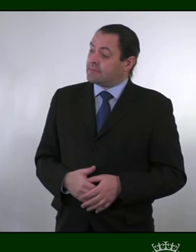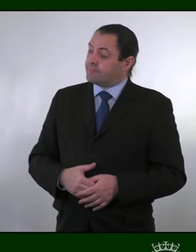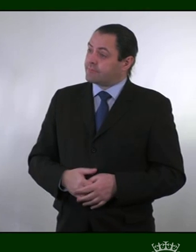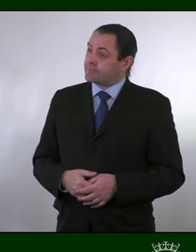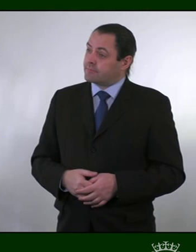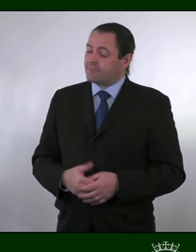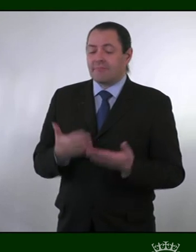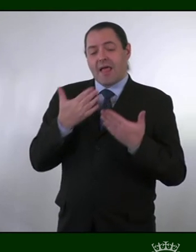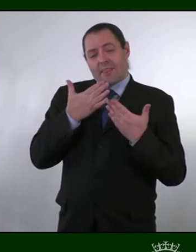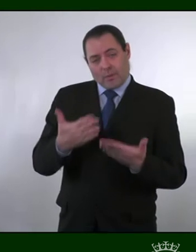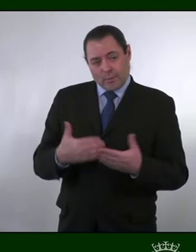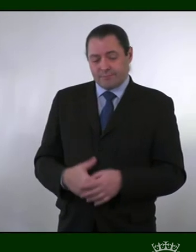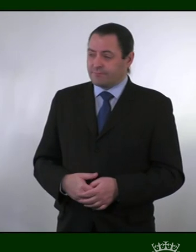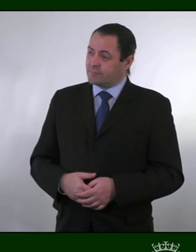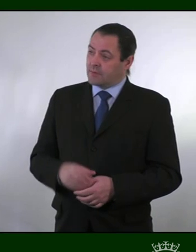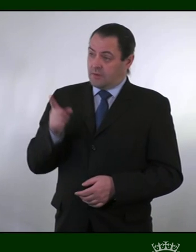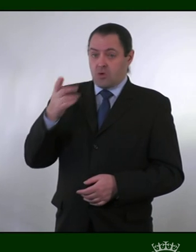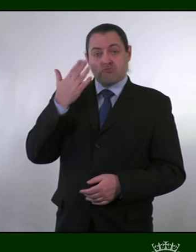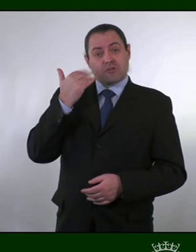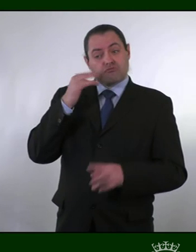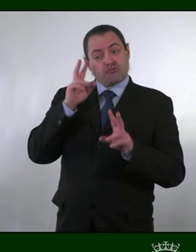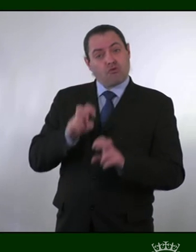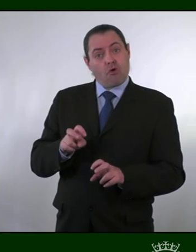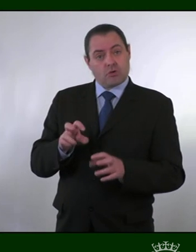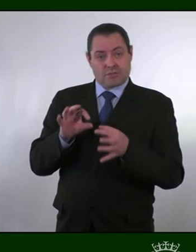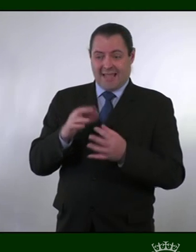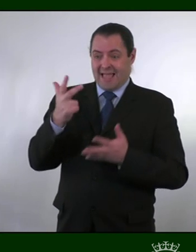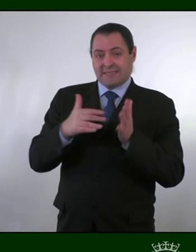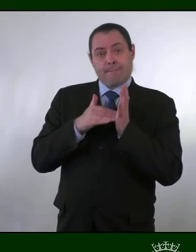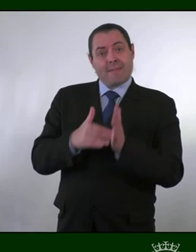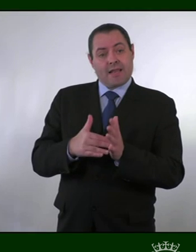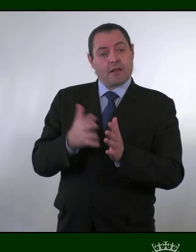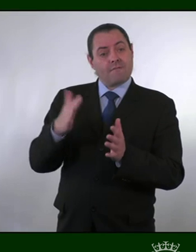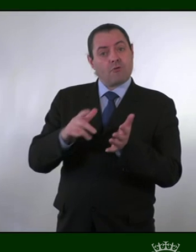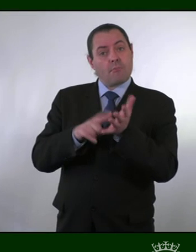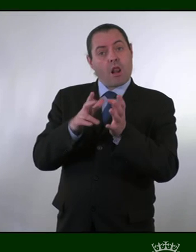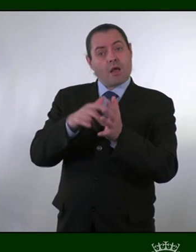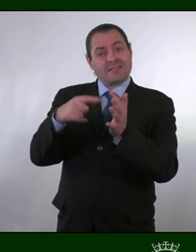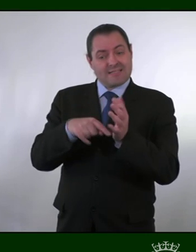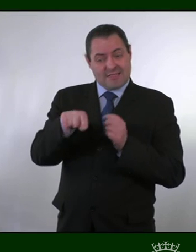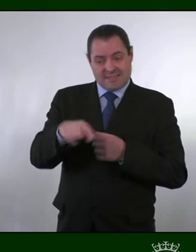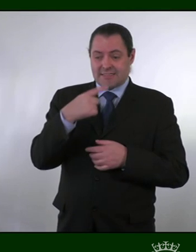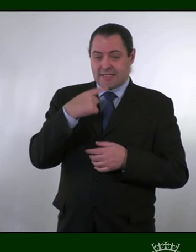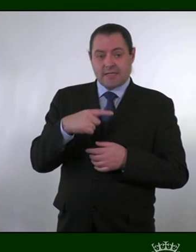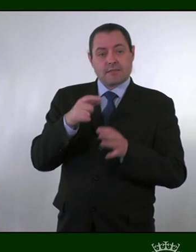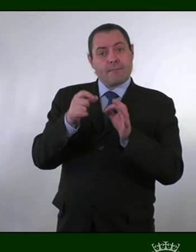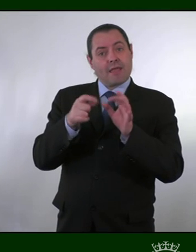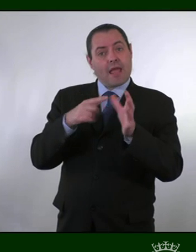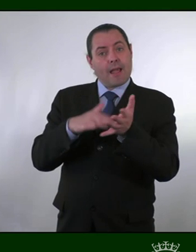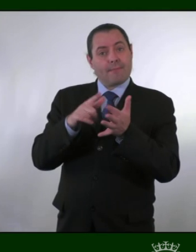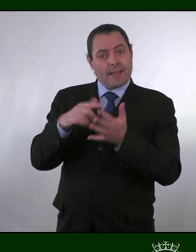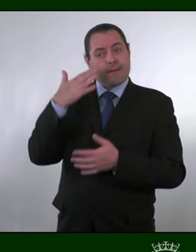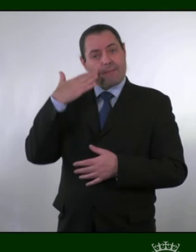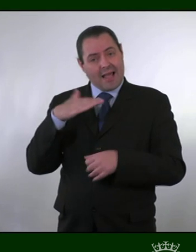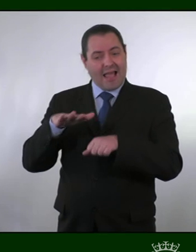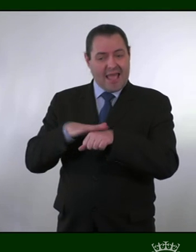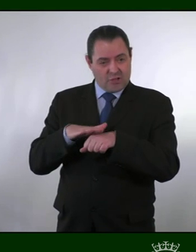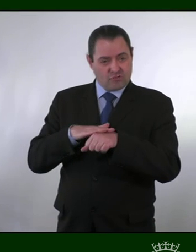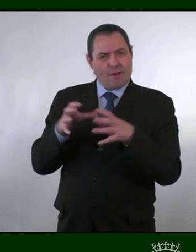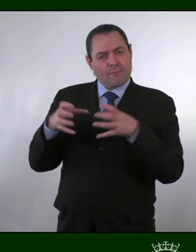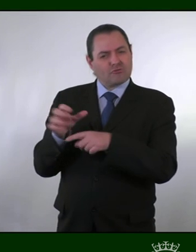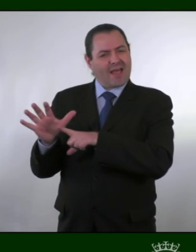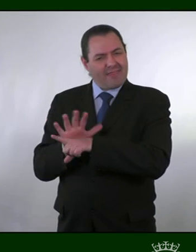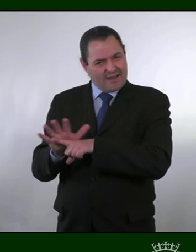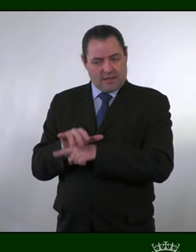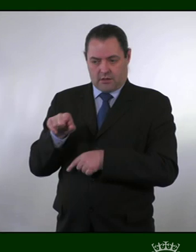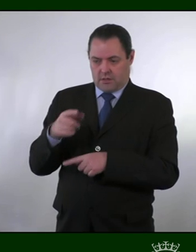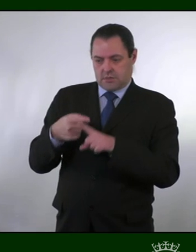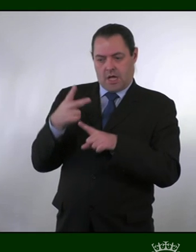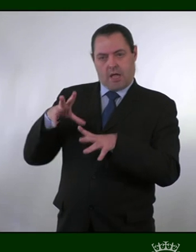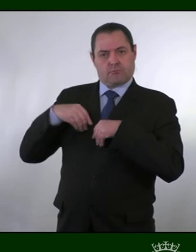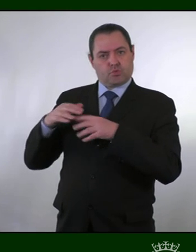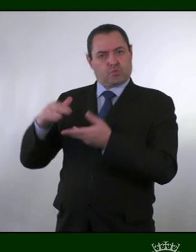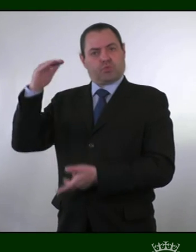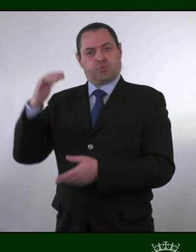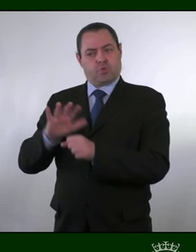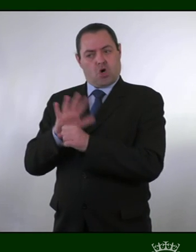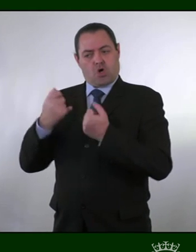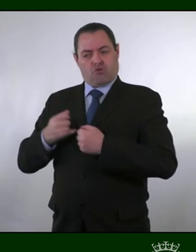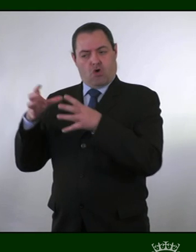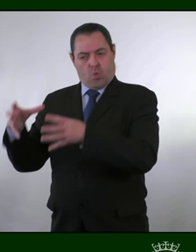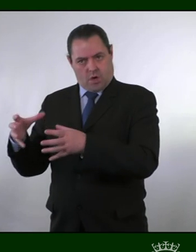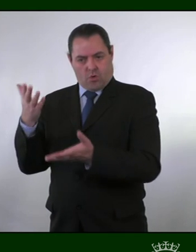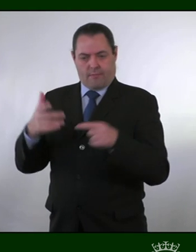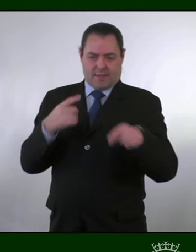Bambos CharalambousA recent study of 18 million people in The Lancet shows that black, Asian and minority ethnic people are twice as likely as white people to catch coronavirus and more likely to go into intensive care.